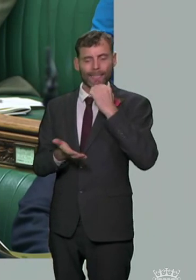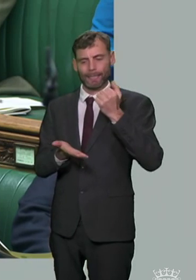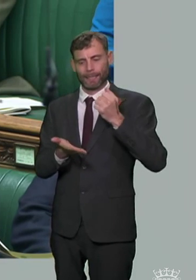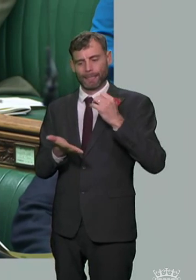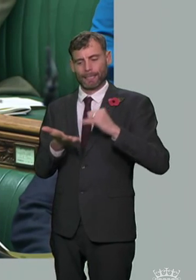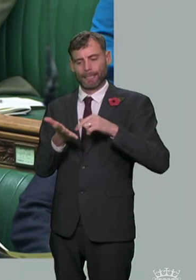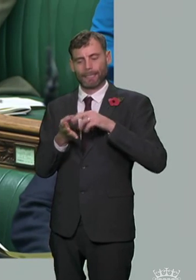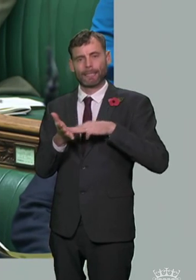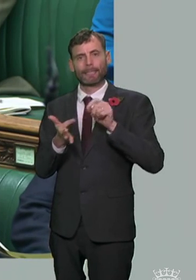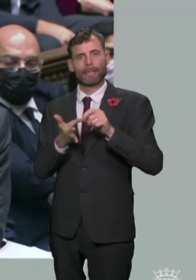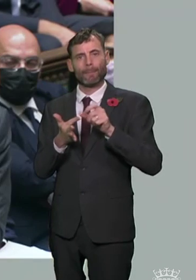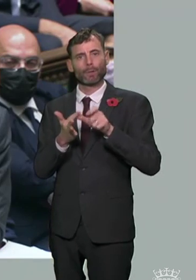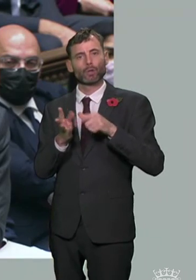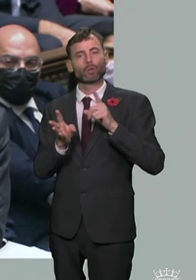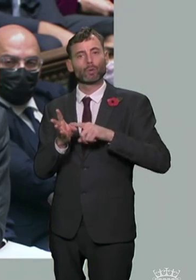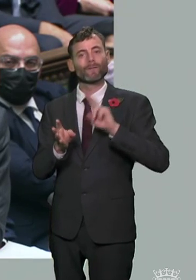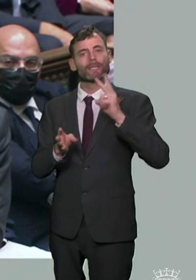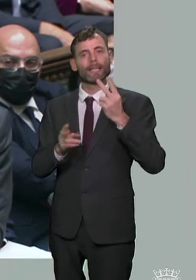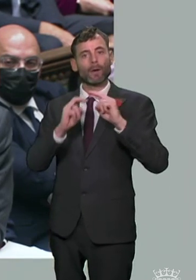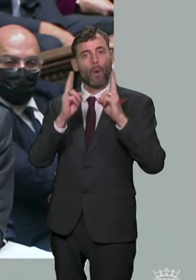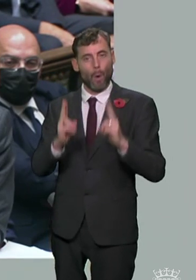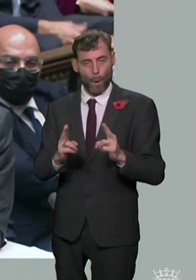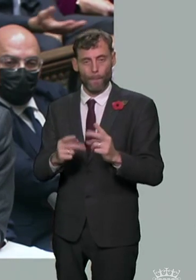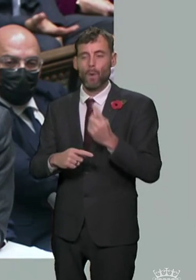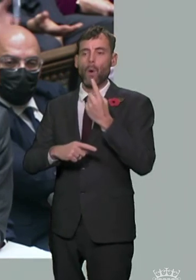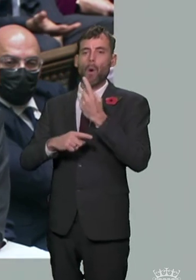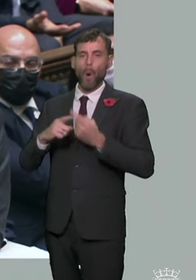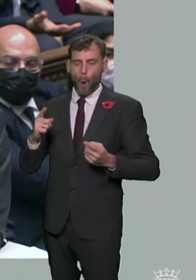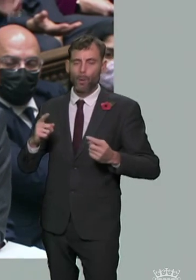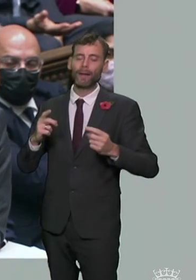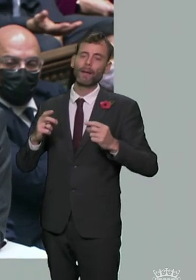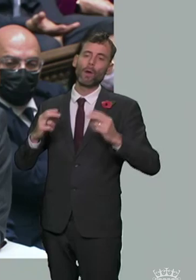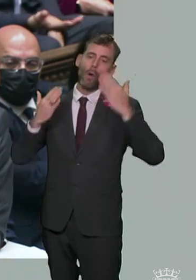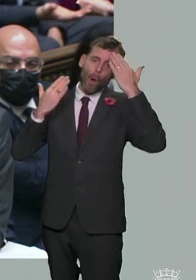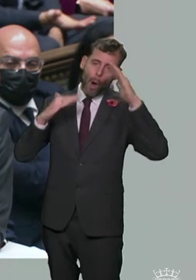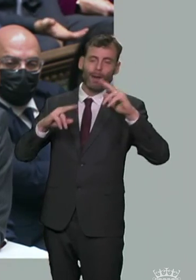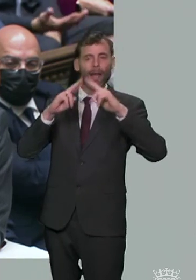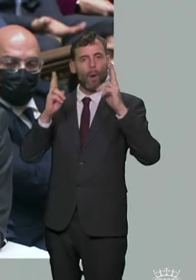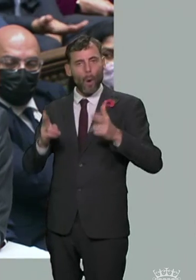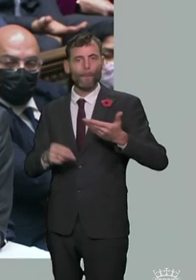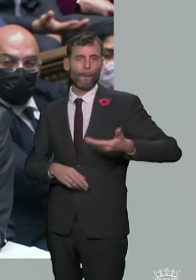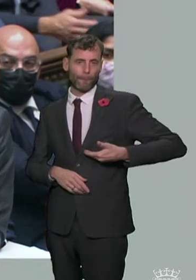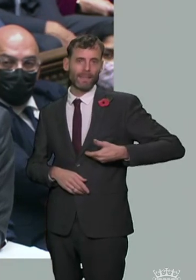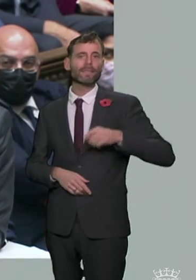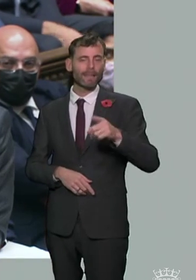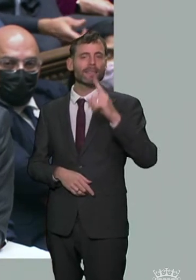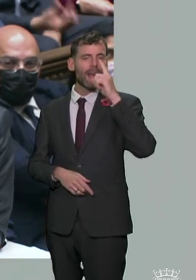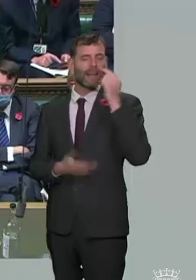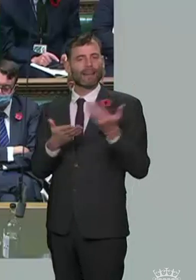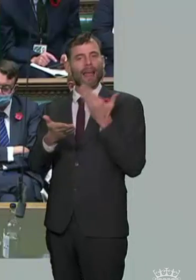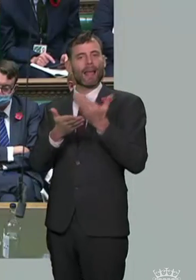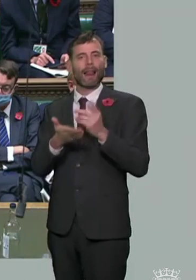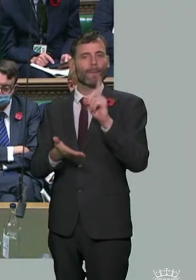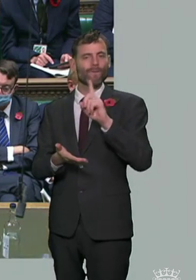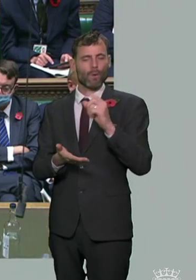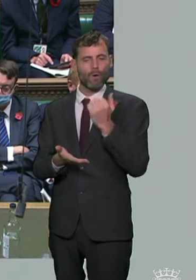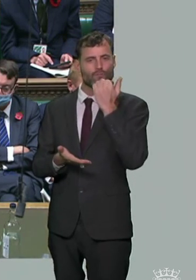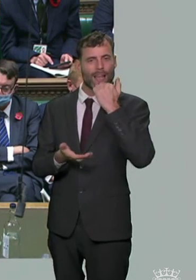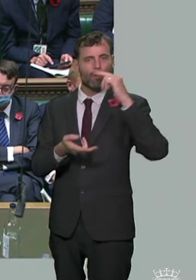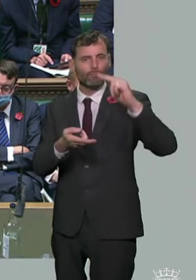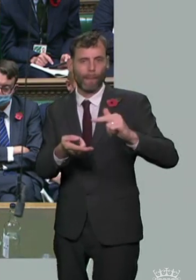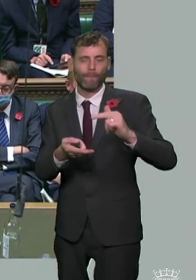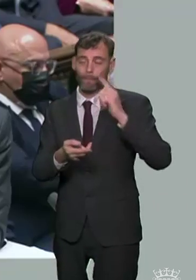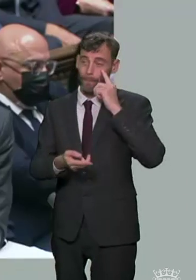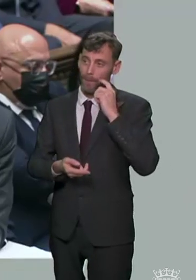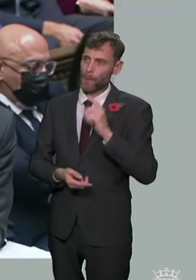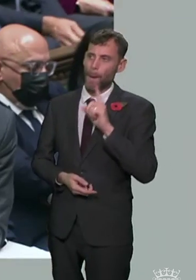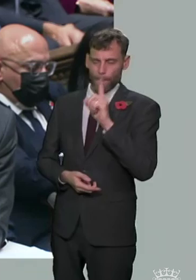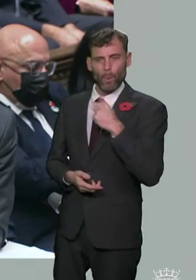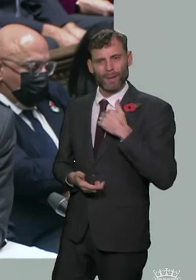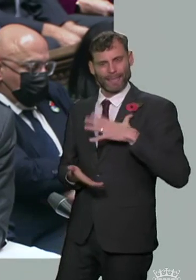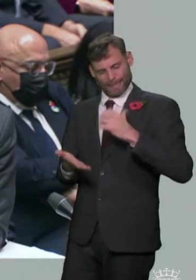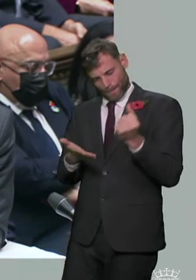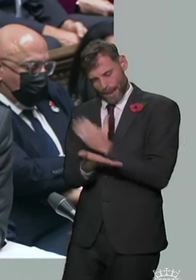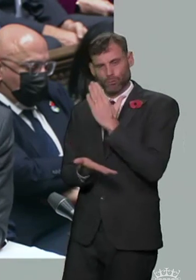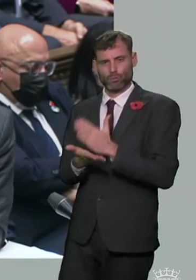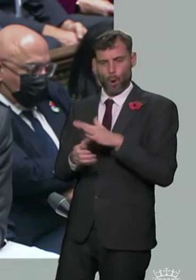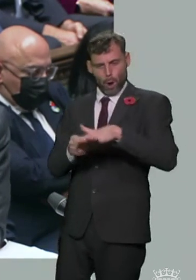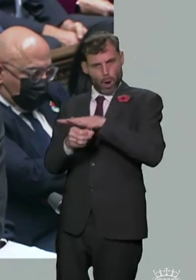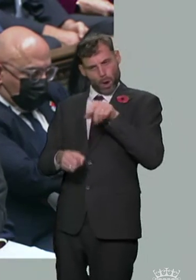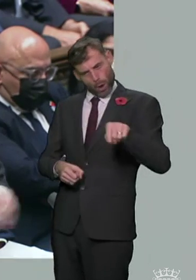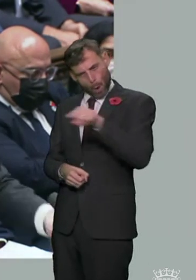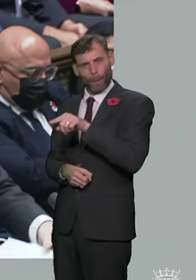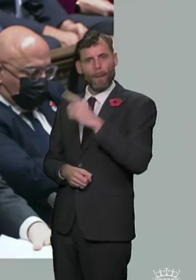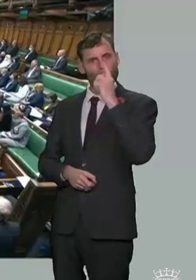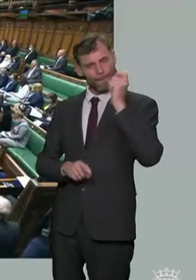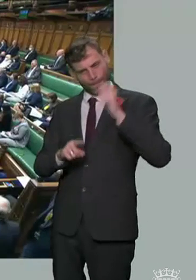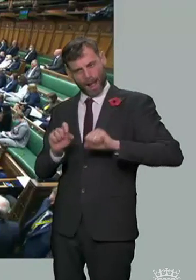We will ensure that only genuine holiday businesses can access small business rates relief, but I am certainly happy to meet colleagues to discuss what further we may do to ensure that local people get the homes that they need.